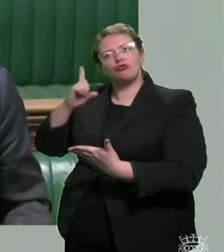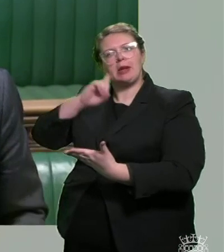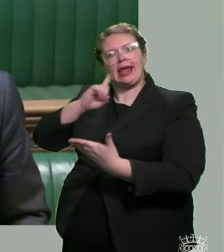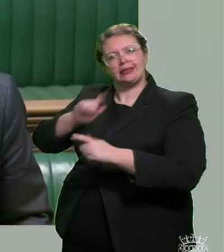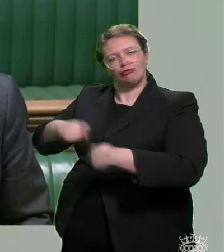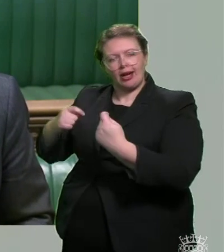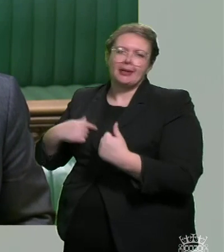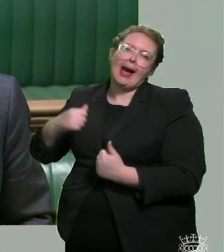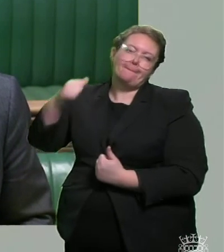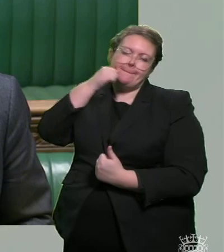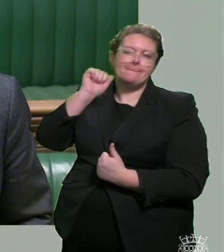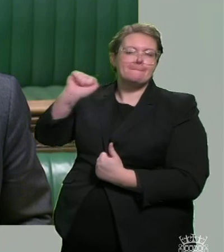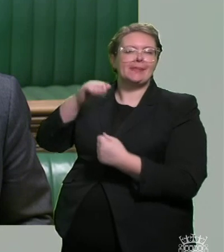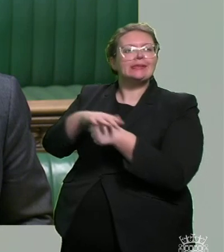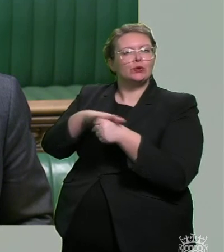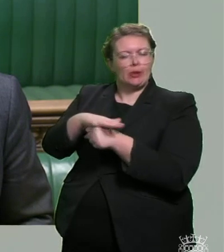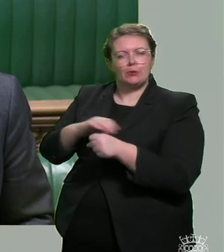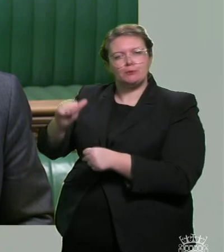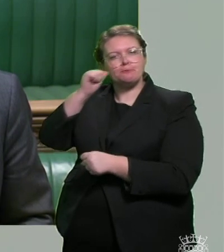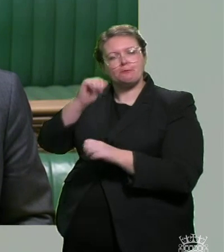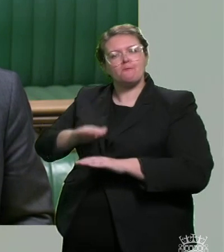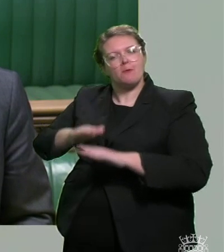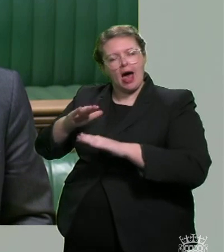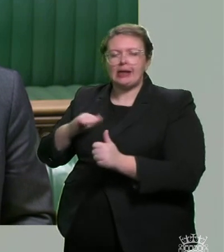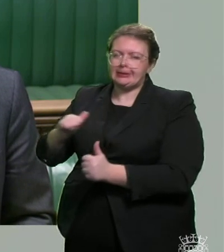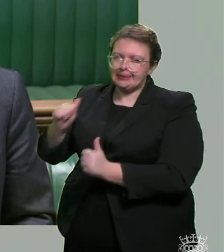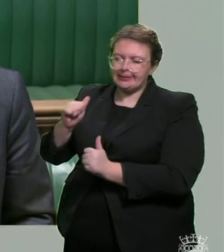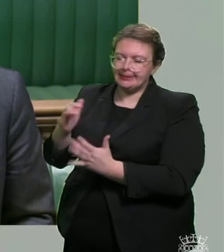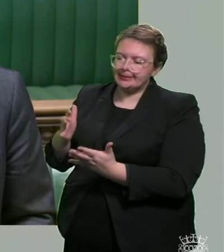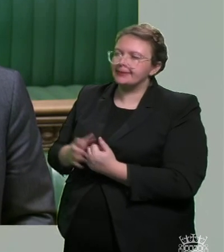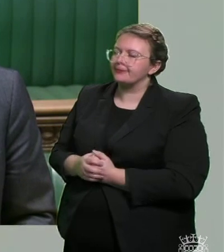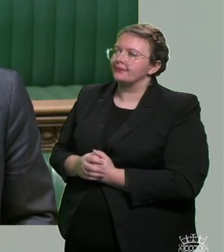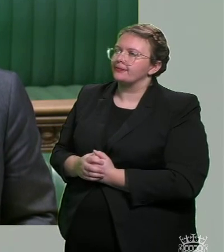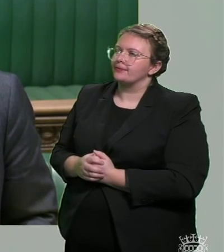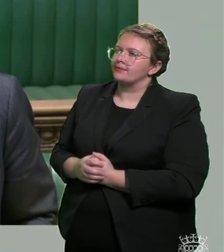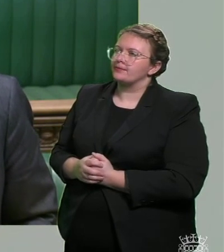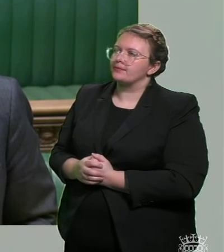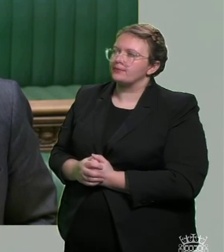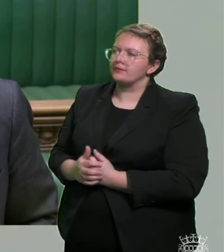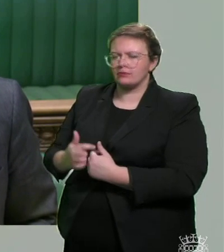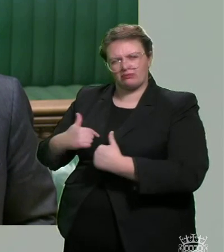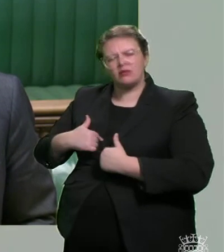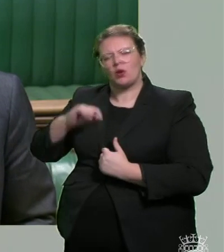I am aware of the problem she refers to and the flooding in the tunnels.